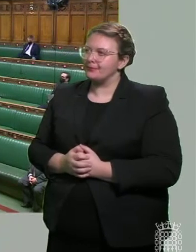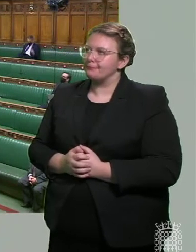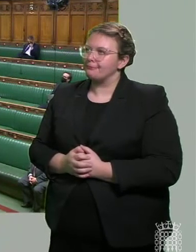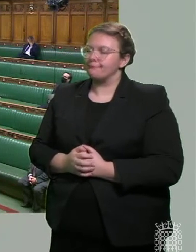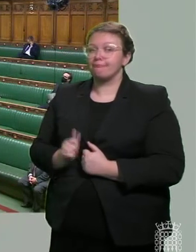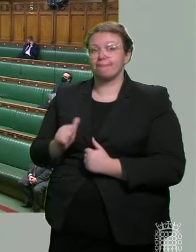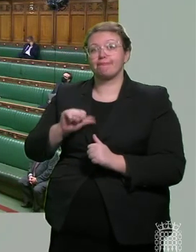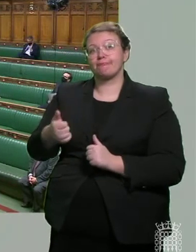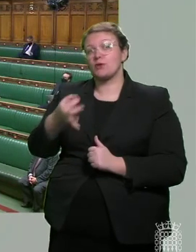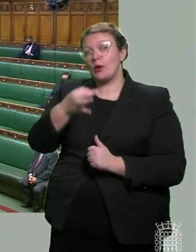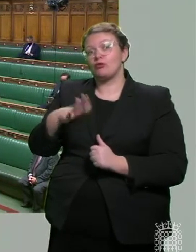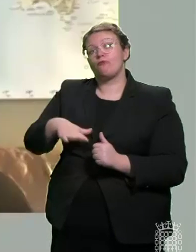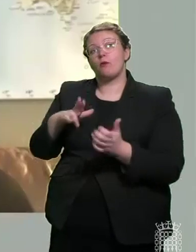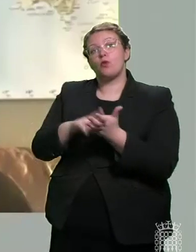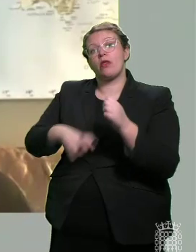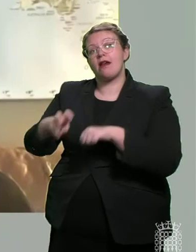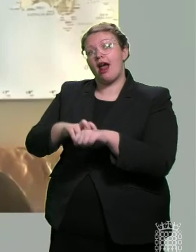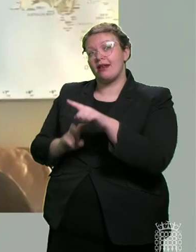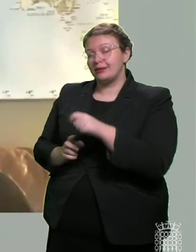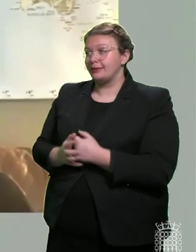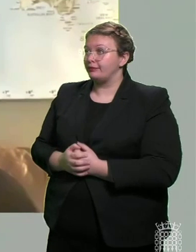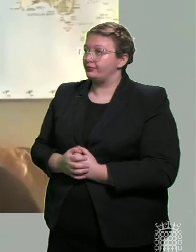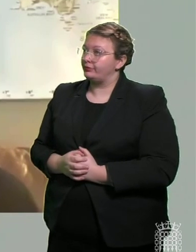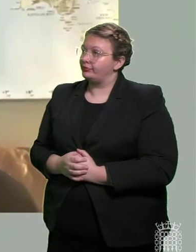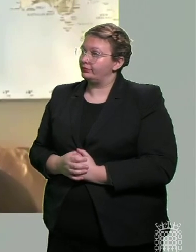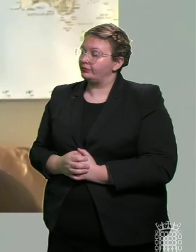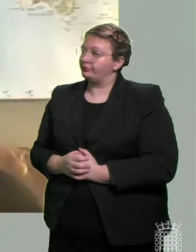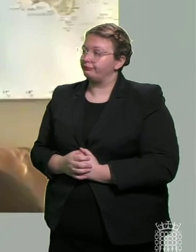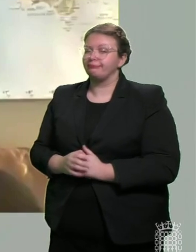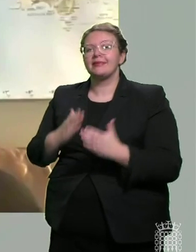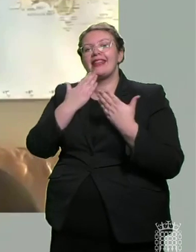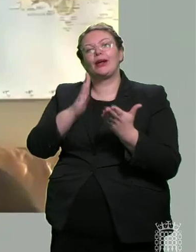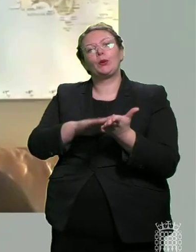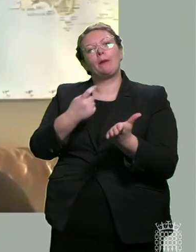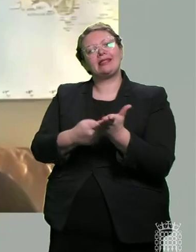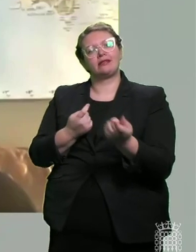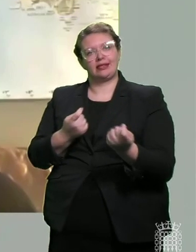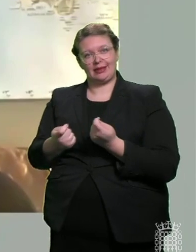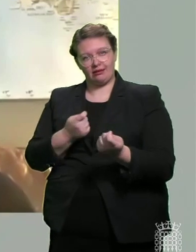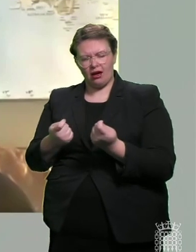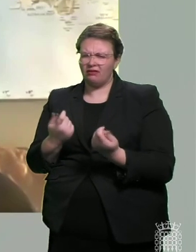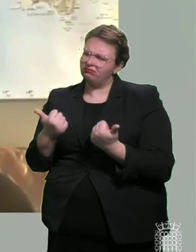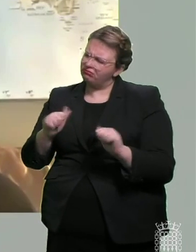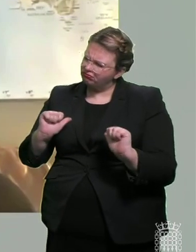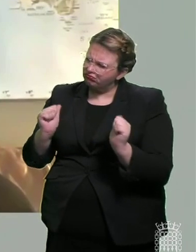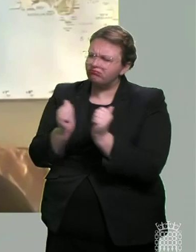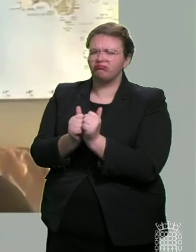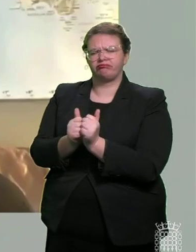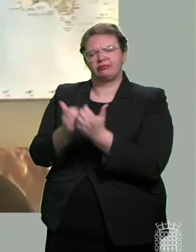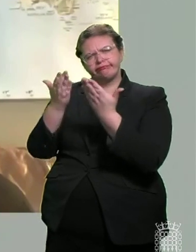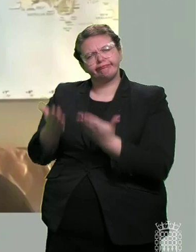I certainly echo those words about Captain Tom, a decent and inspiring man.